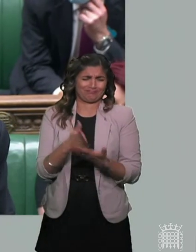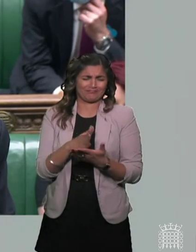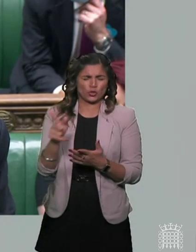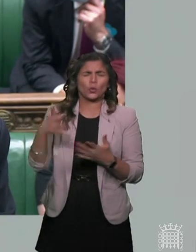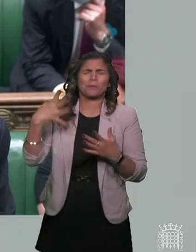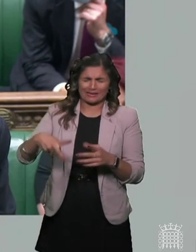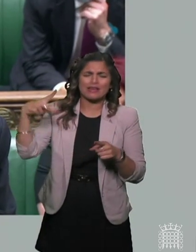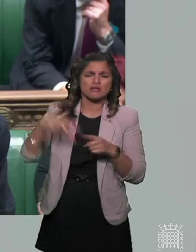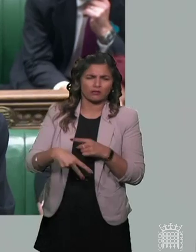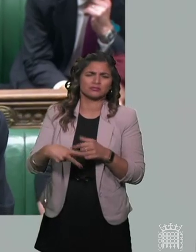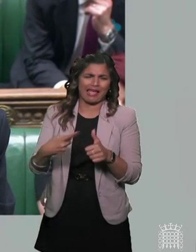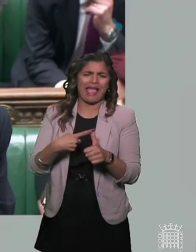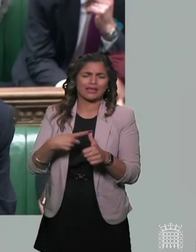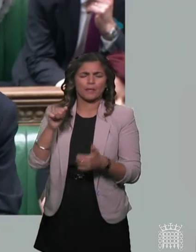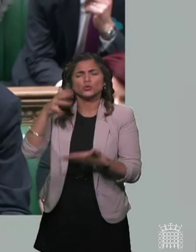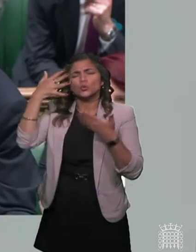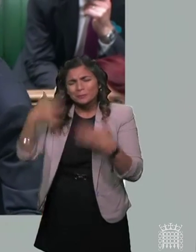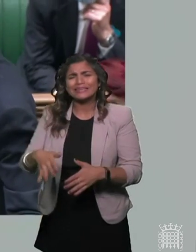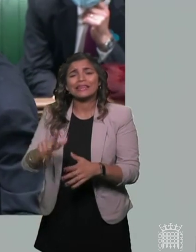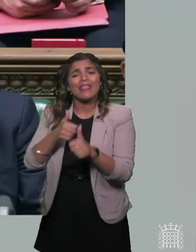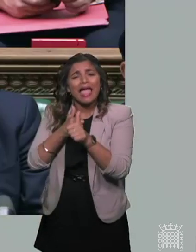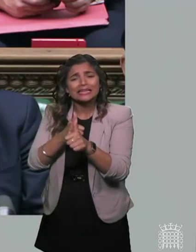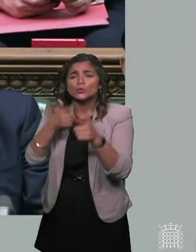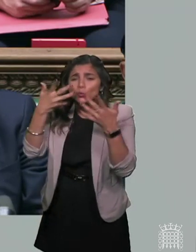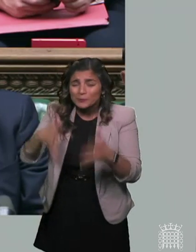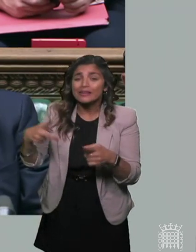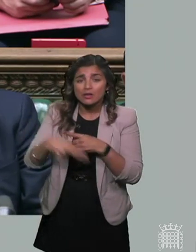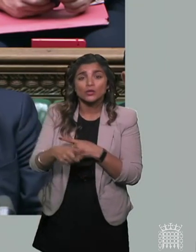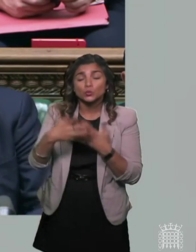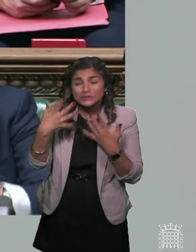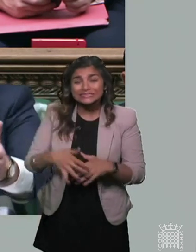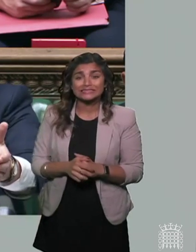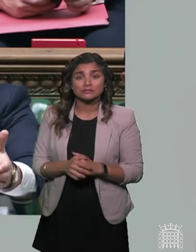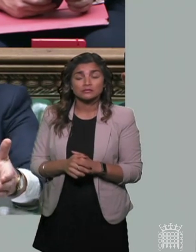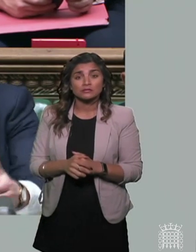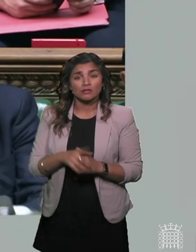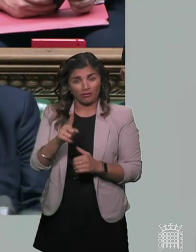He has cut the aid budget; of course he has cut the aid budget.